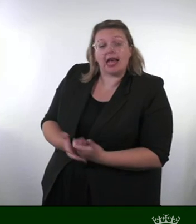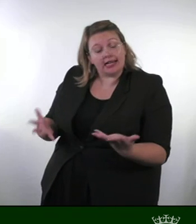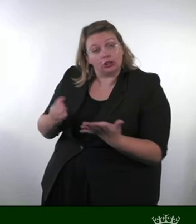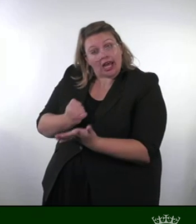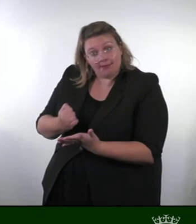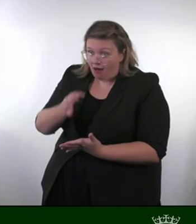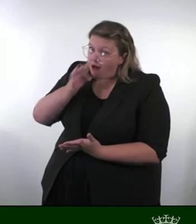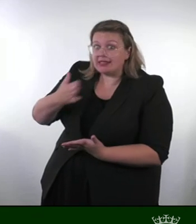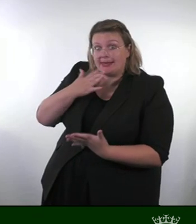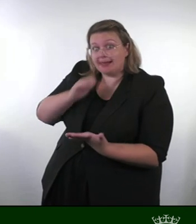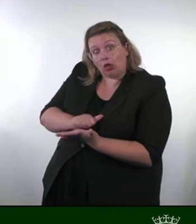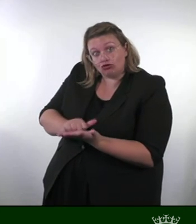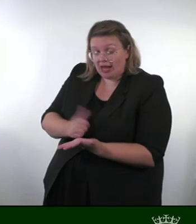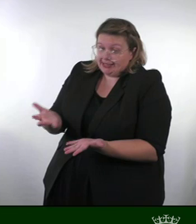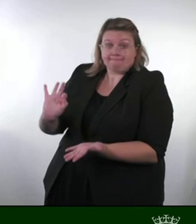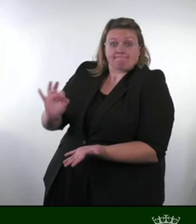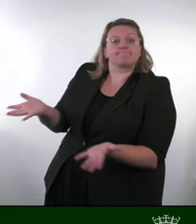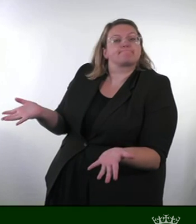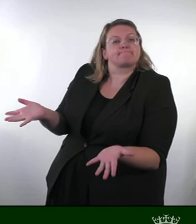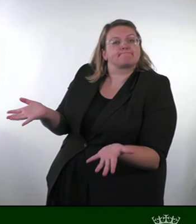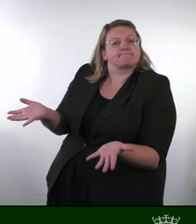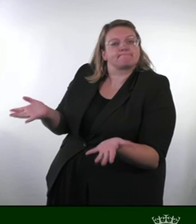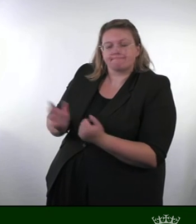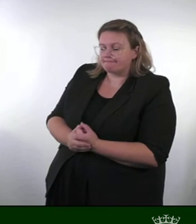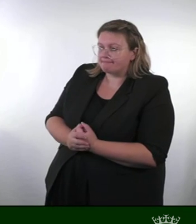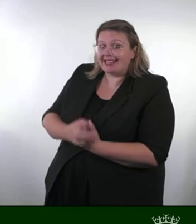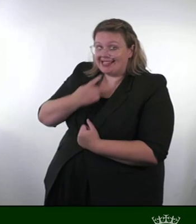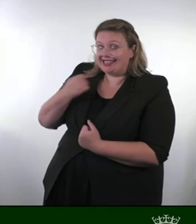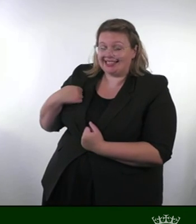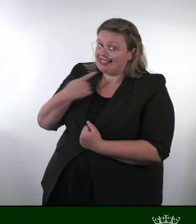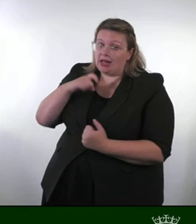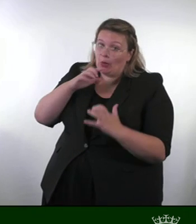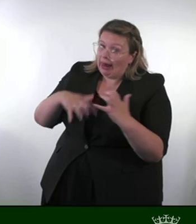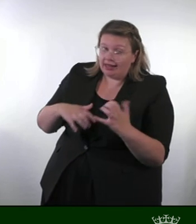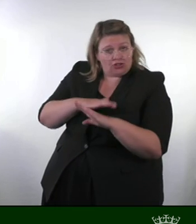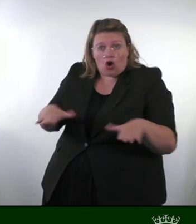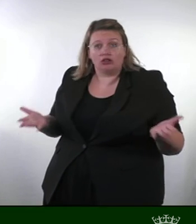I gave him the opportunity to withdraw his verdict that it was on the verge of collapse: it is not.